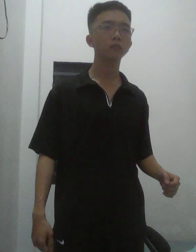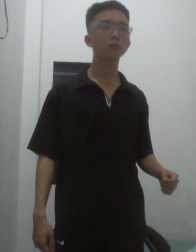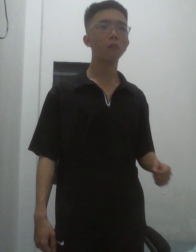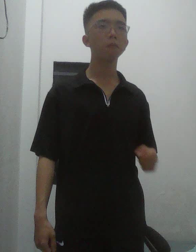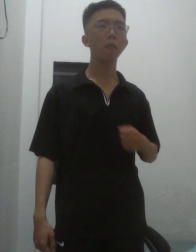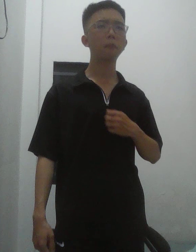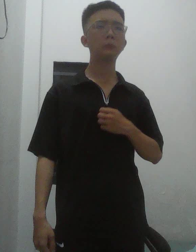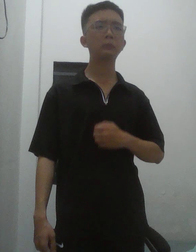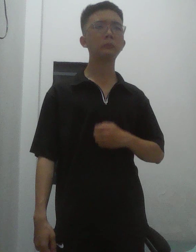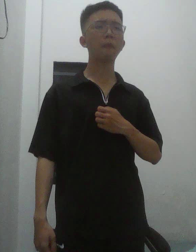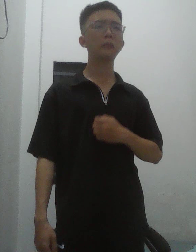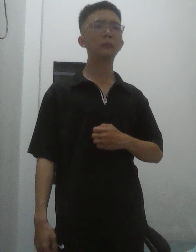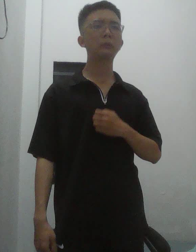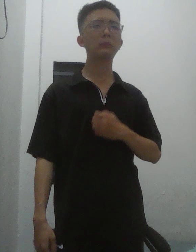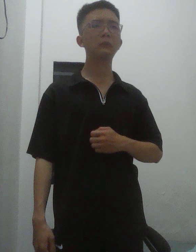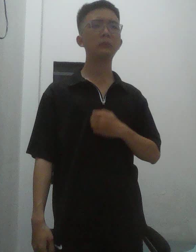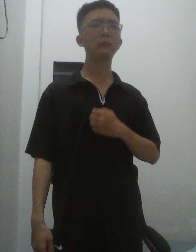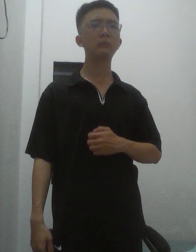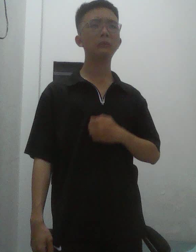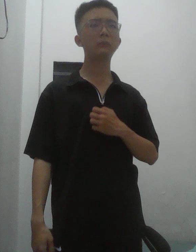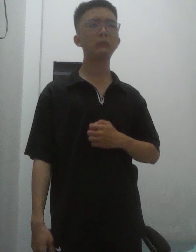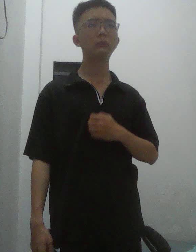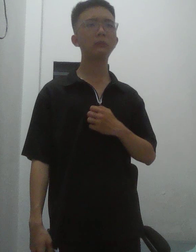ghen